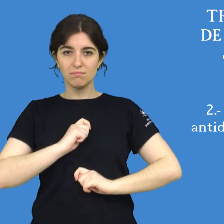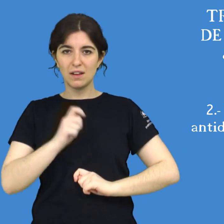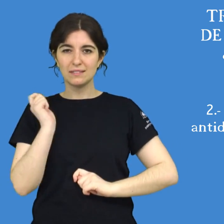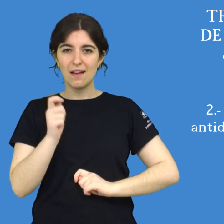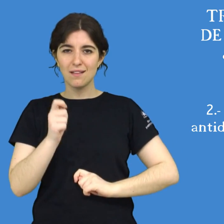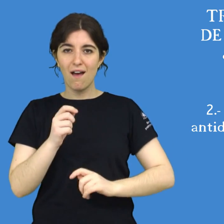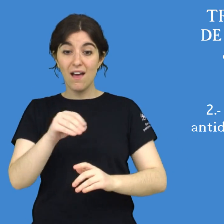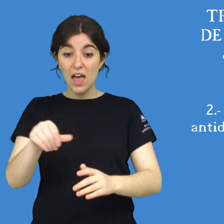frecuente